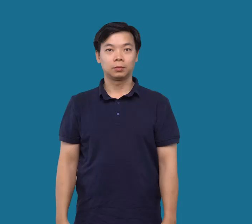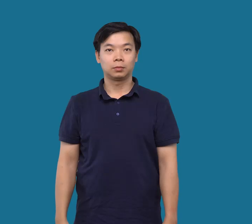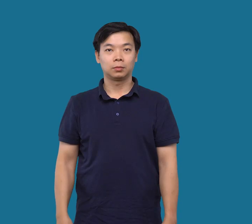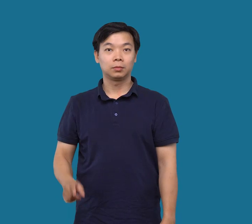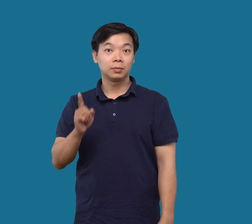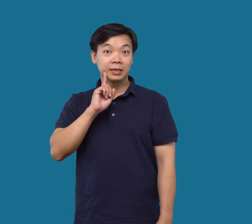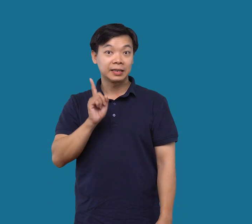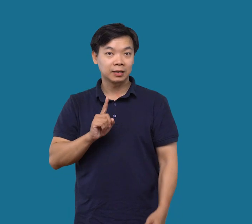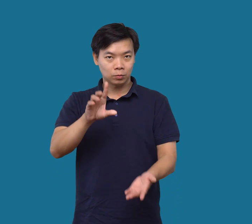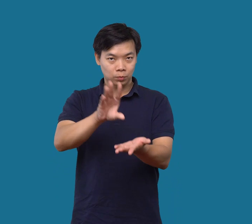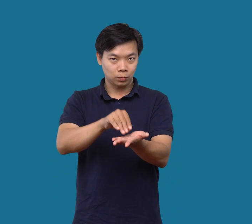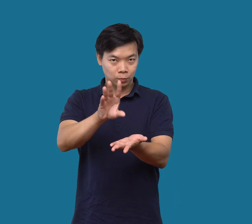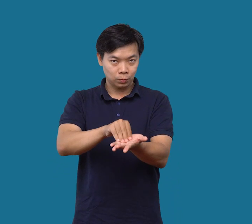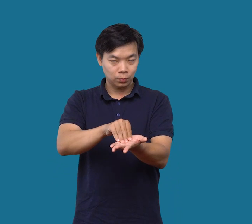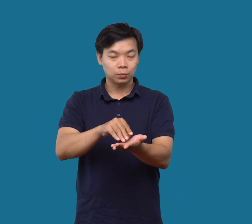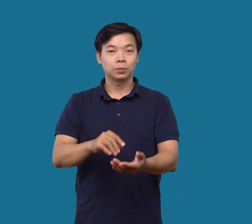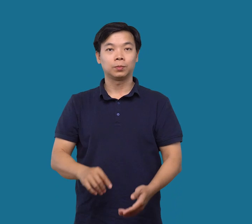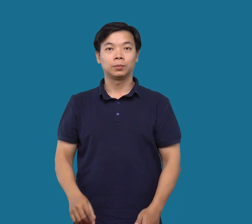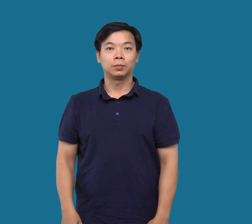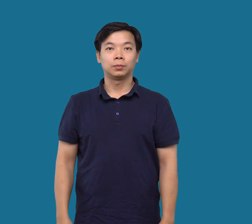nạp điện